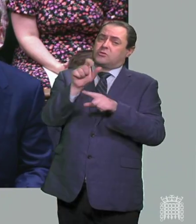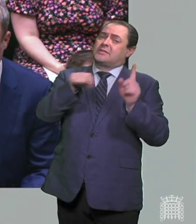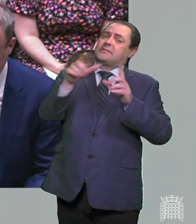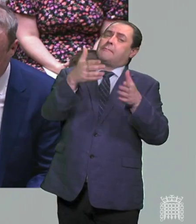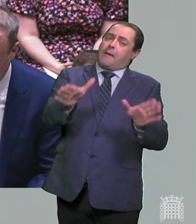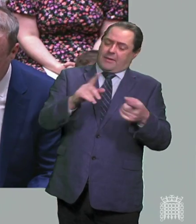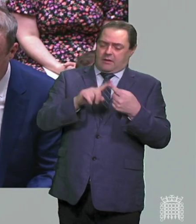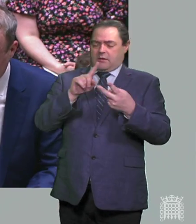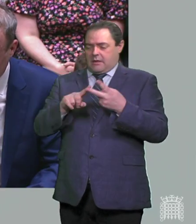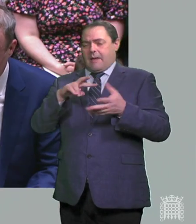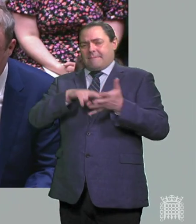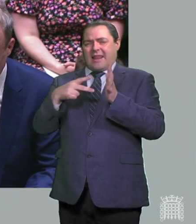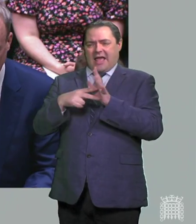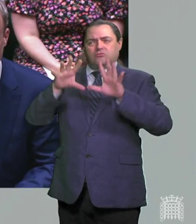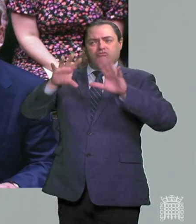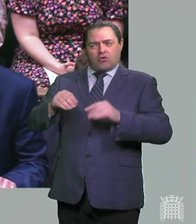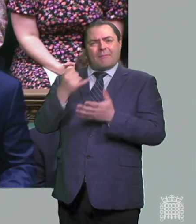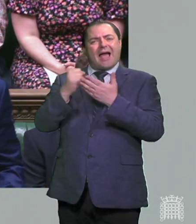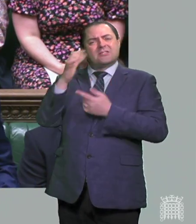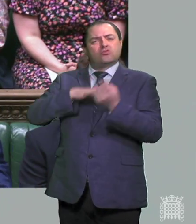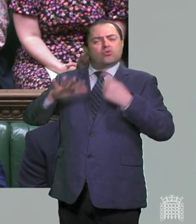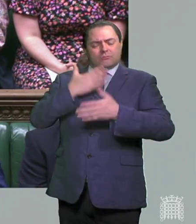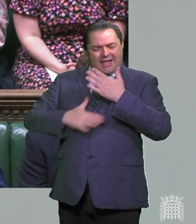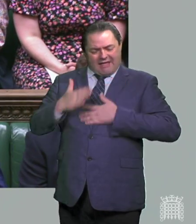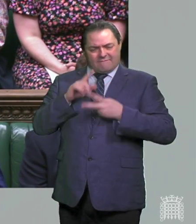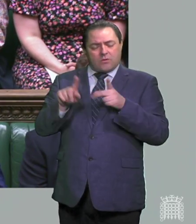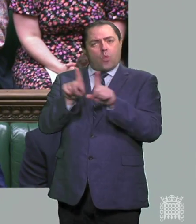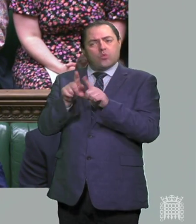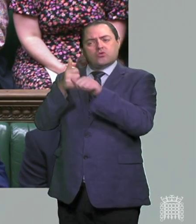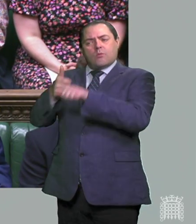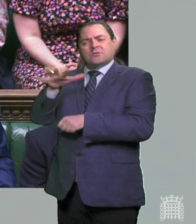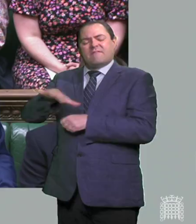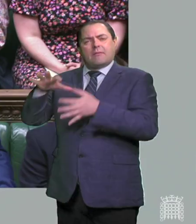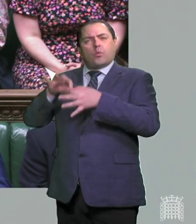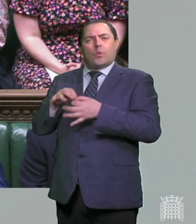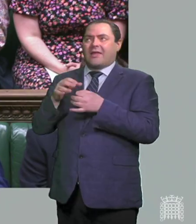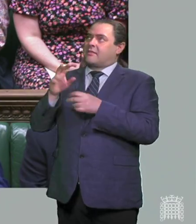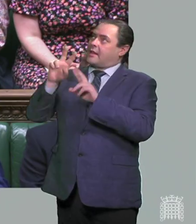We have delivered a plan to stamp out antisocial behaviour and we have supported families with their energy bills.